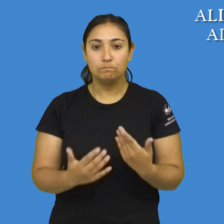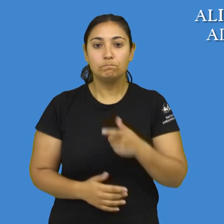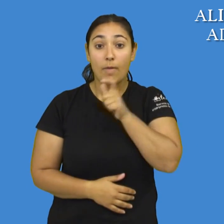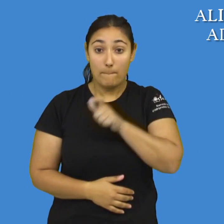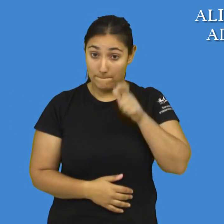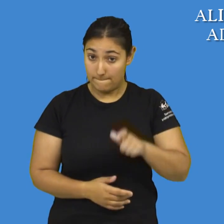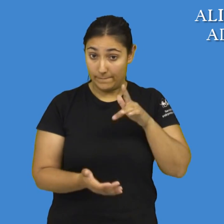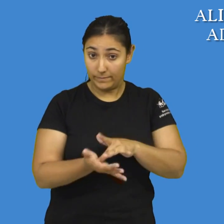persona